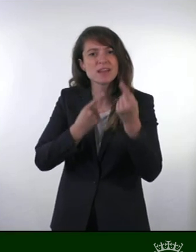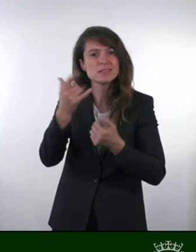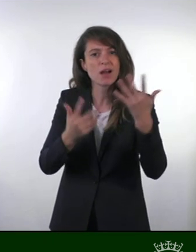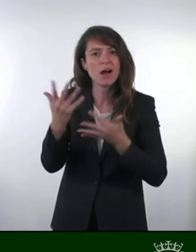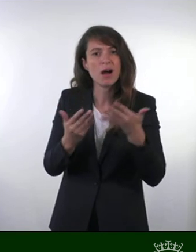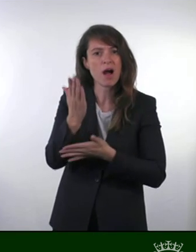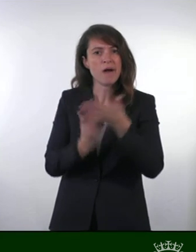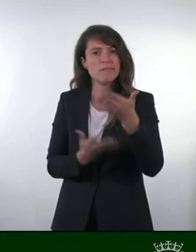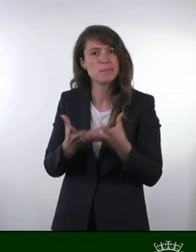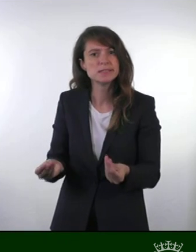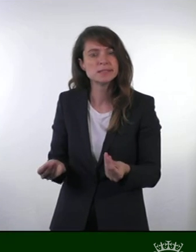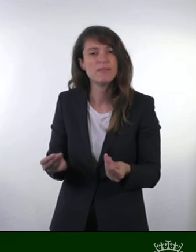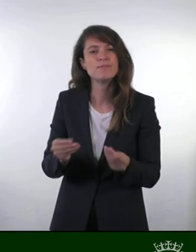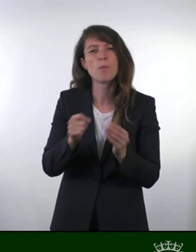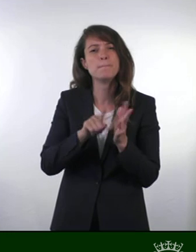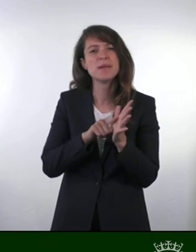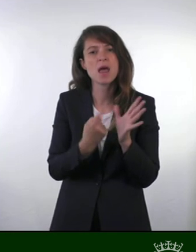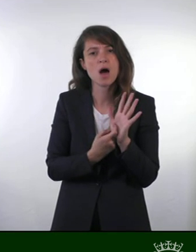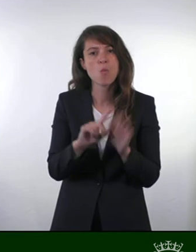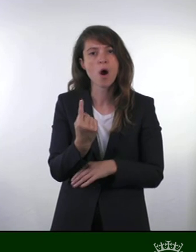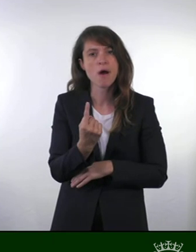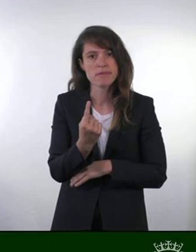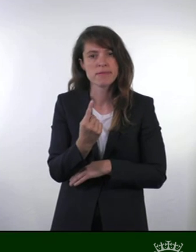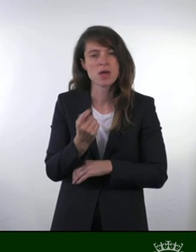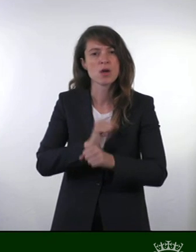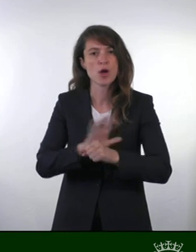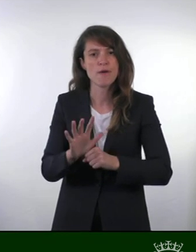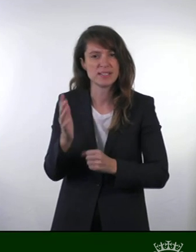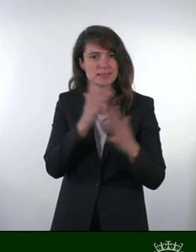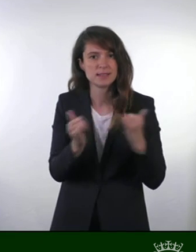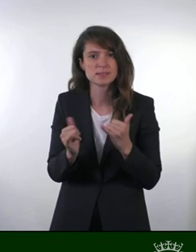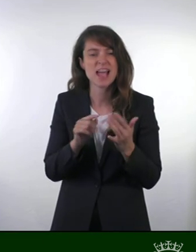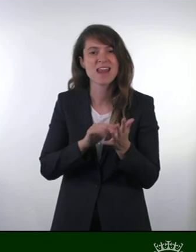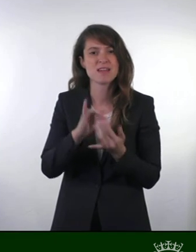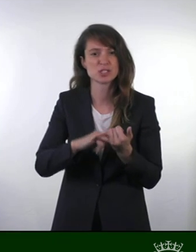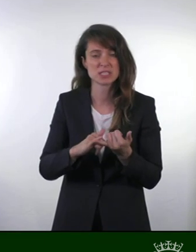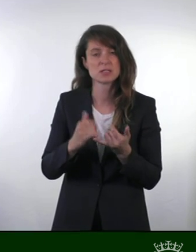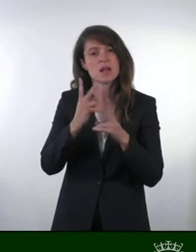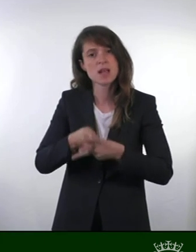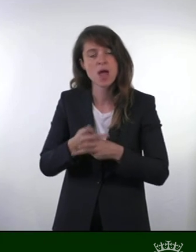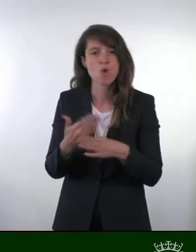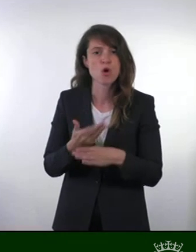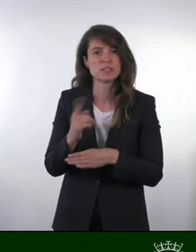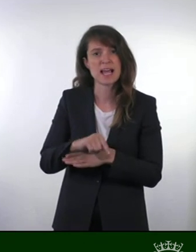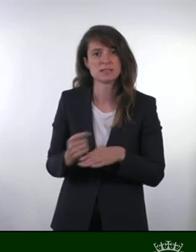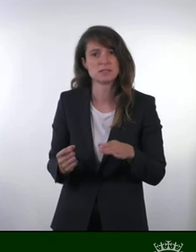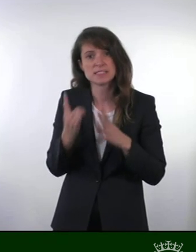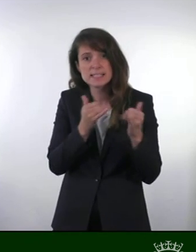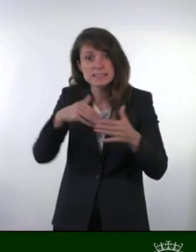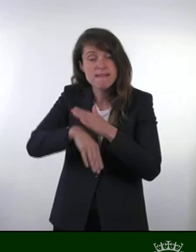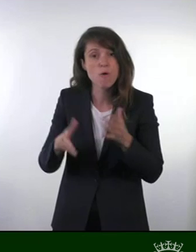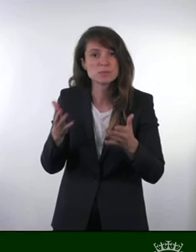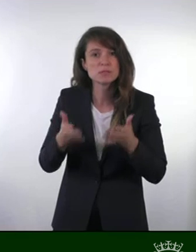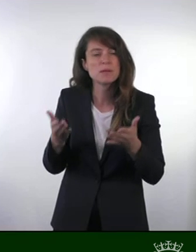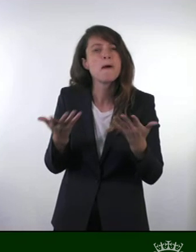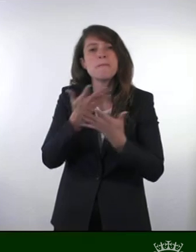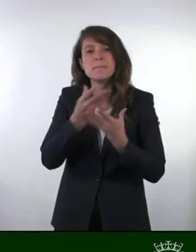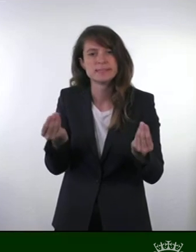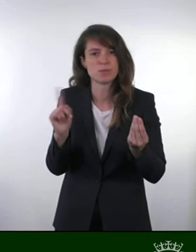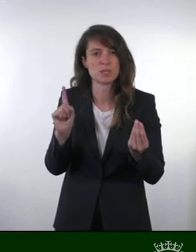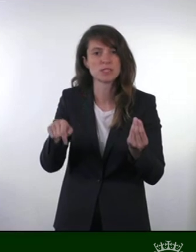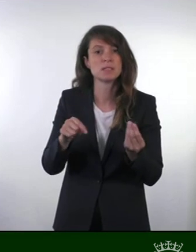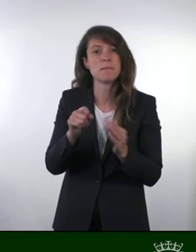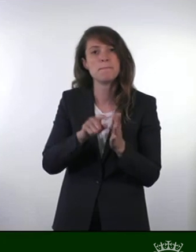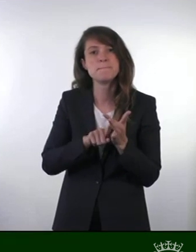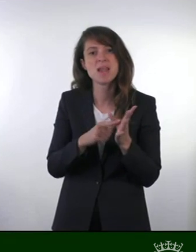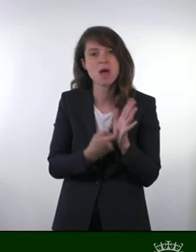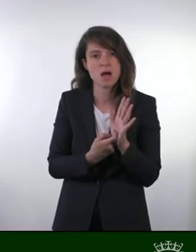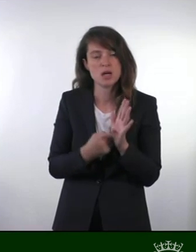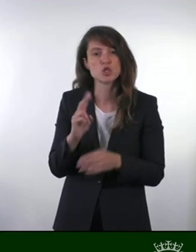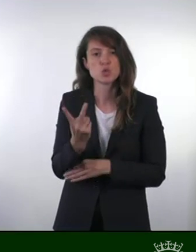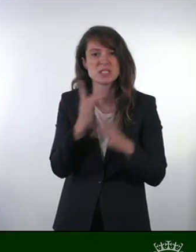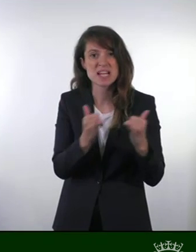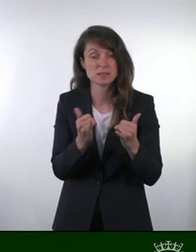It had data for pillar 1 covid tests—NHS and care worker tests, and tests in hospitals—but not for pillar 2 tests, which are the wider tests in the community.